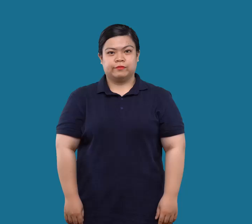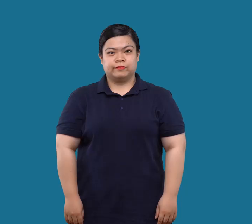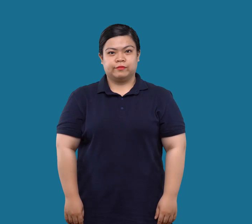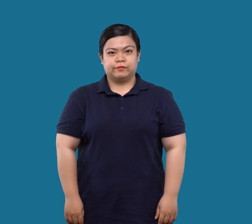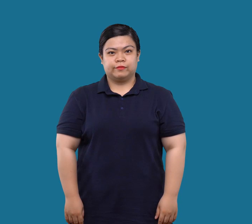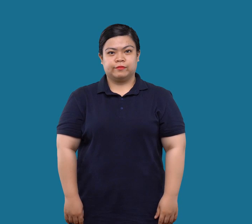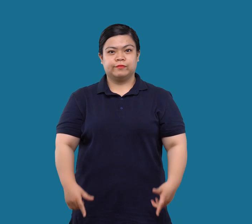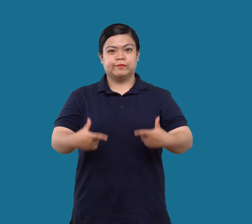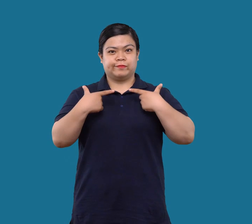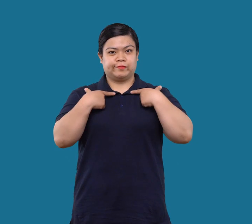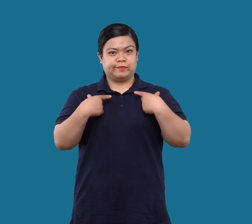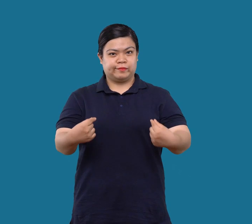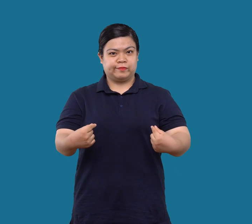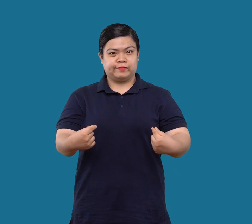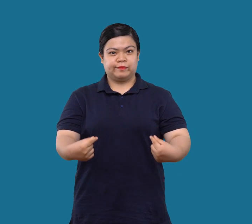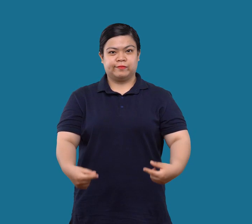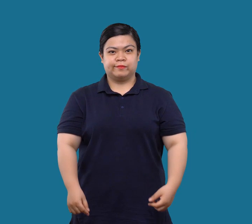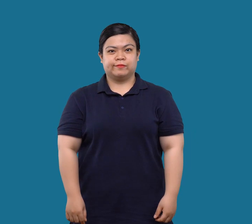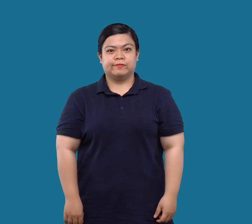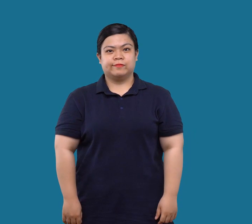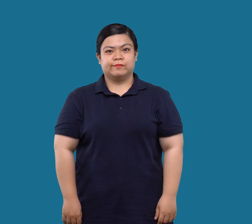sơ mi